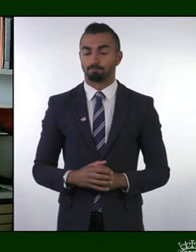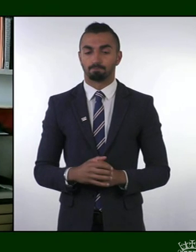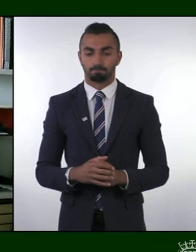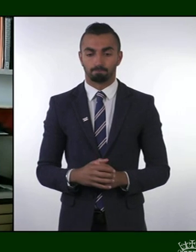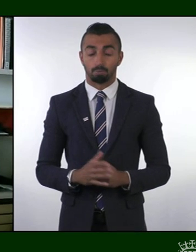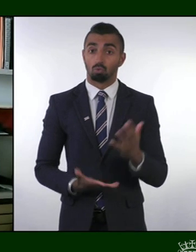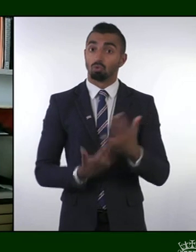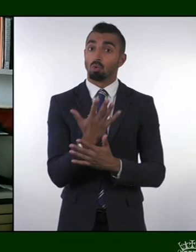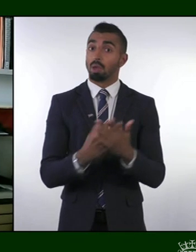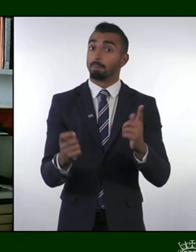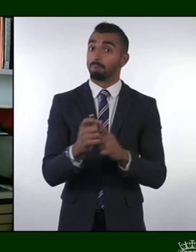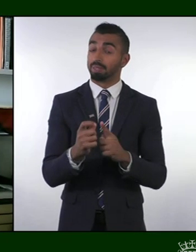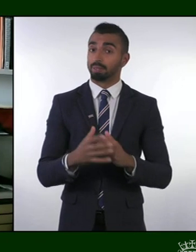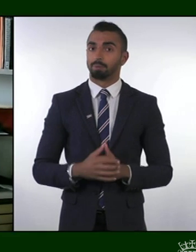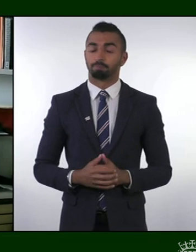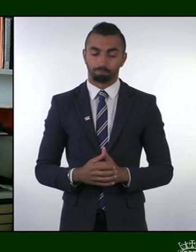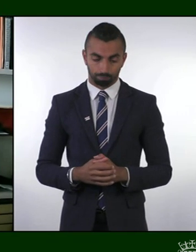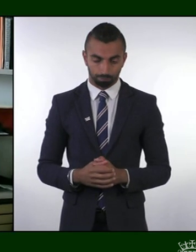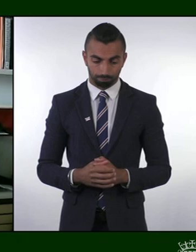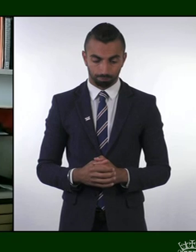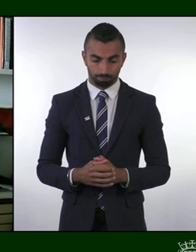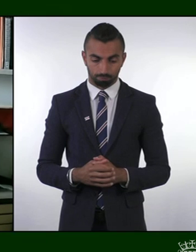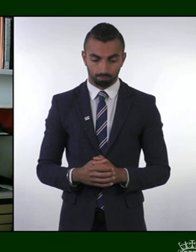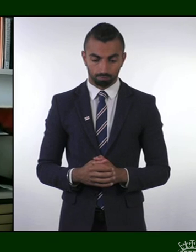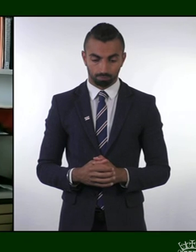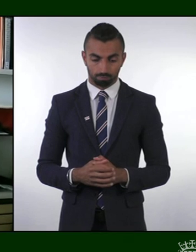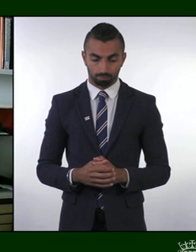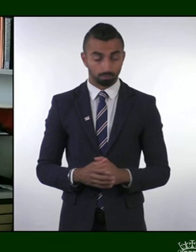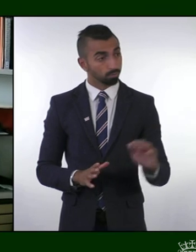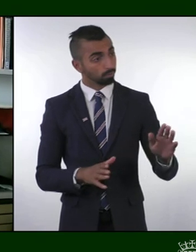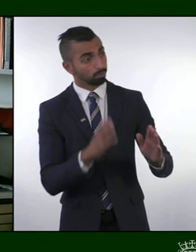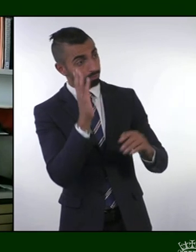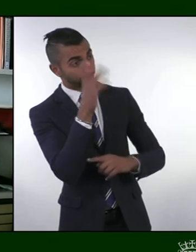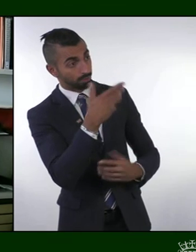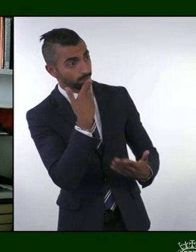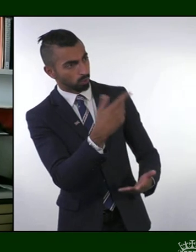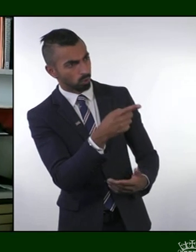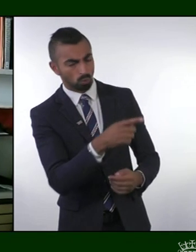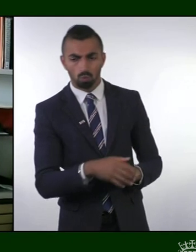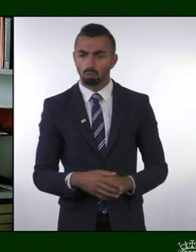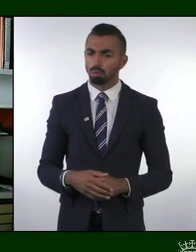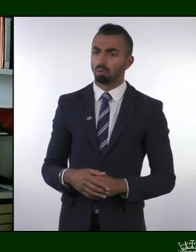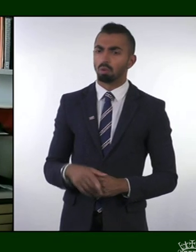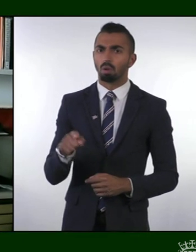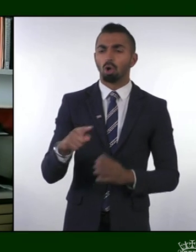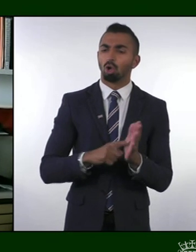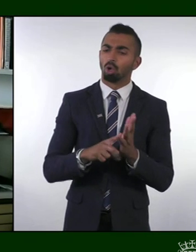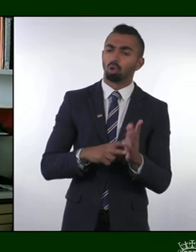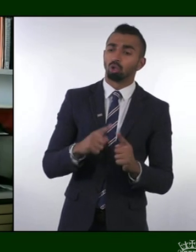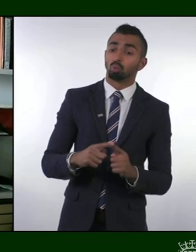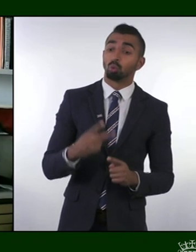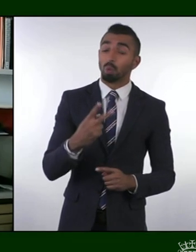On 25 June, a Treasury direction in relation to the coronavirus job retention scheme made the position clear: